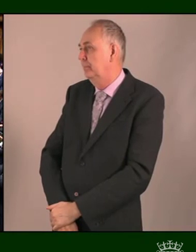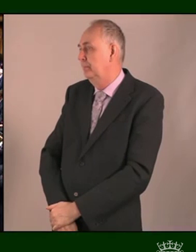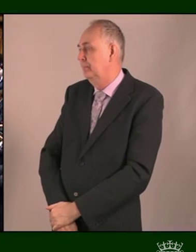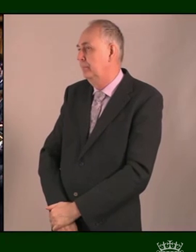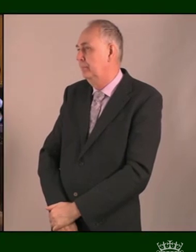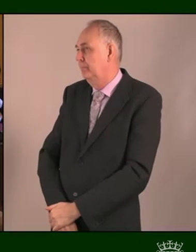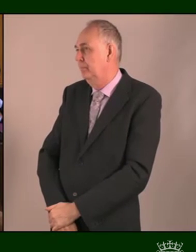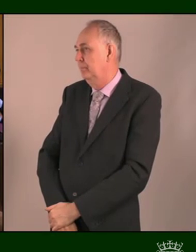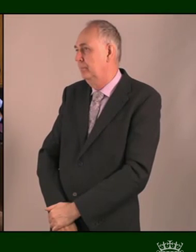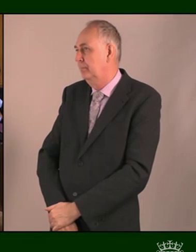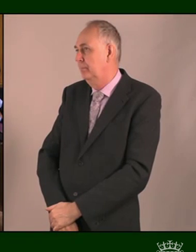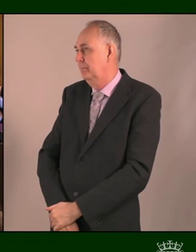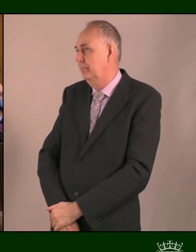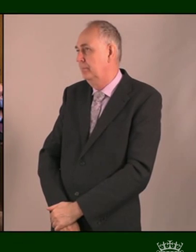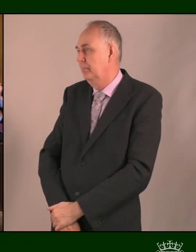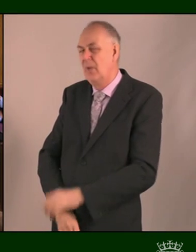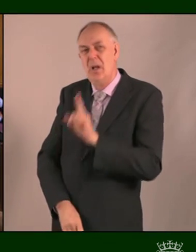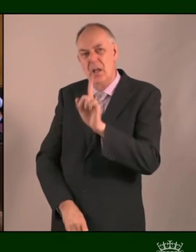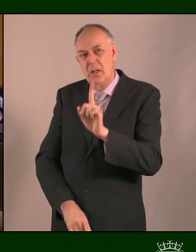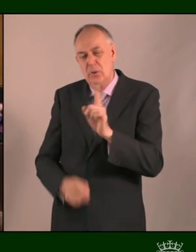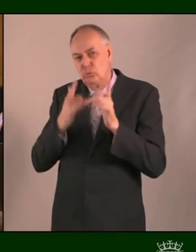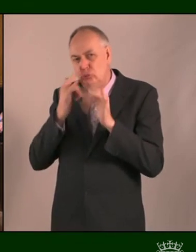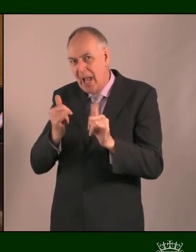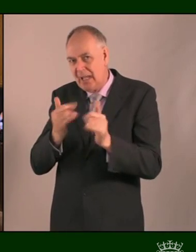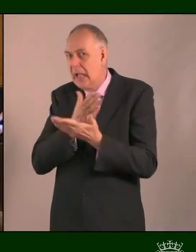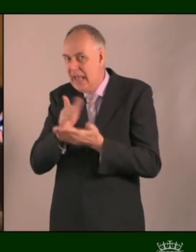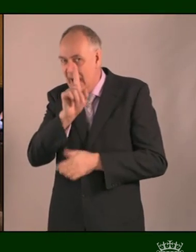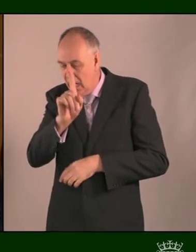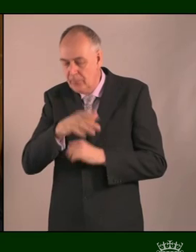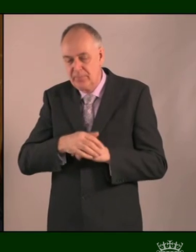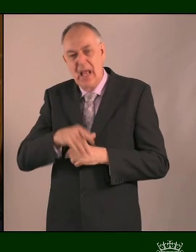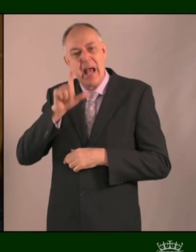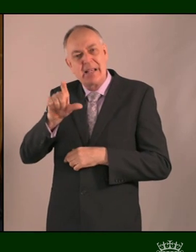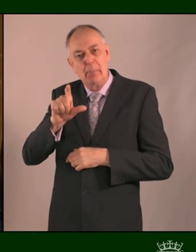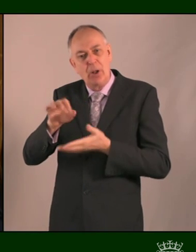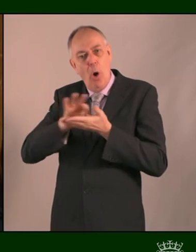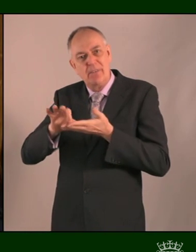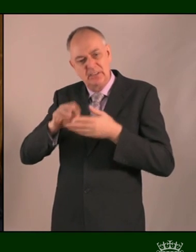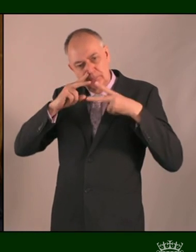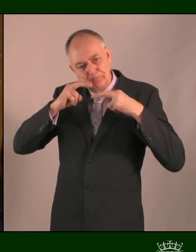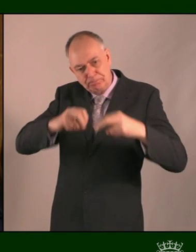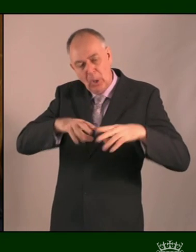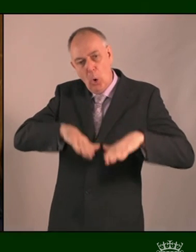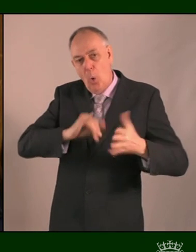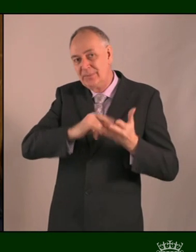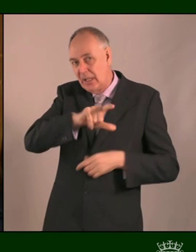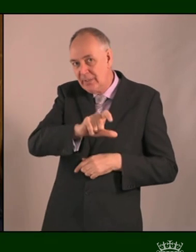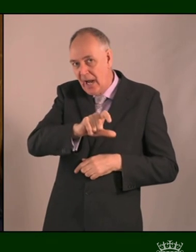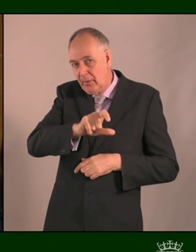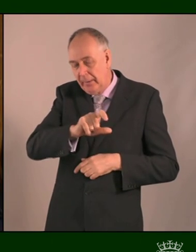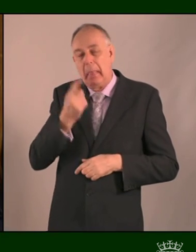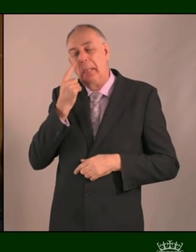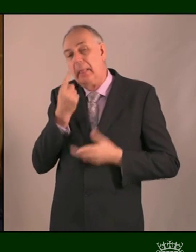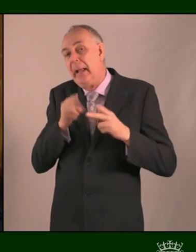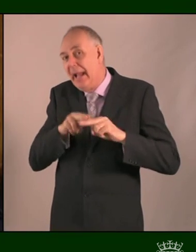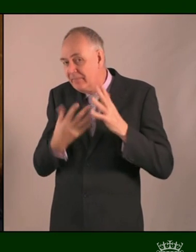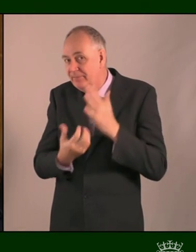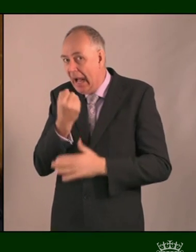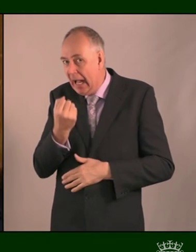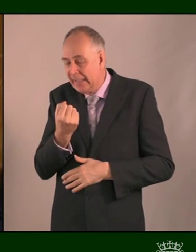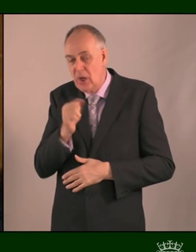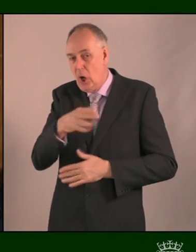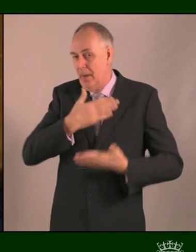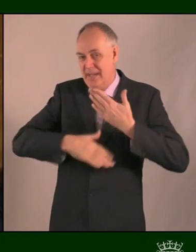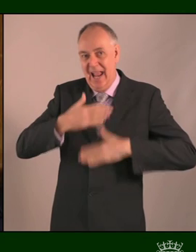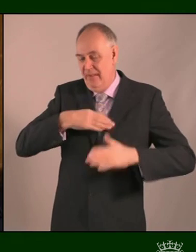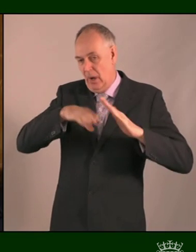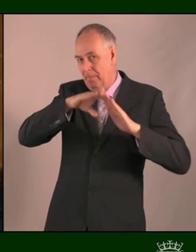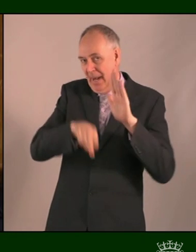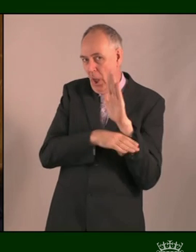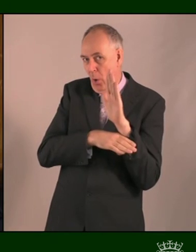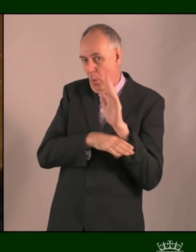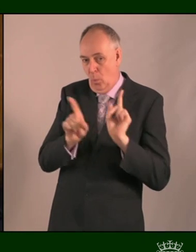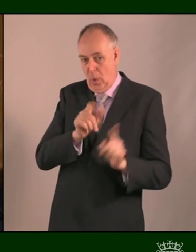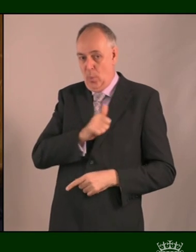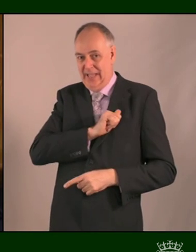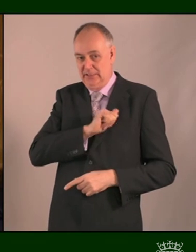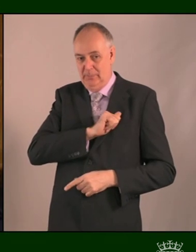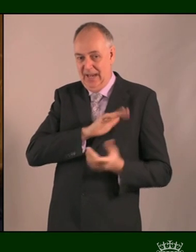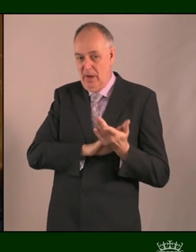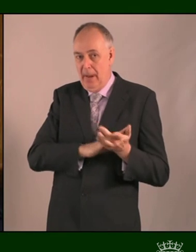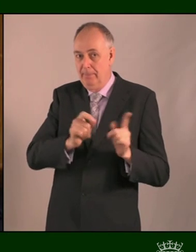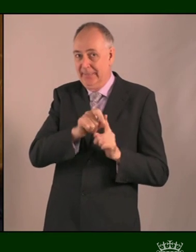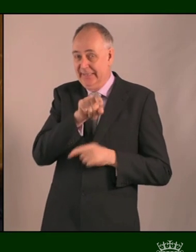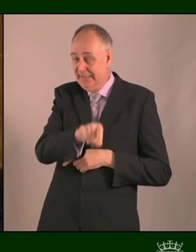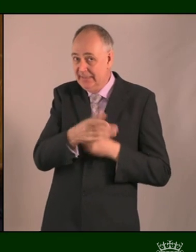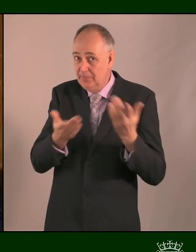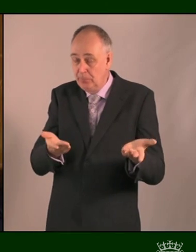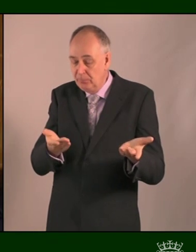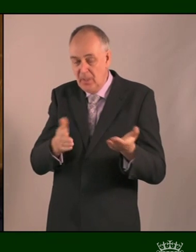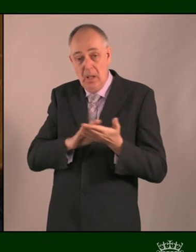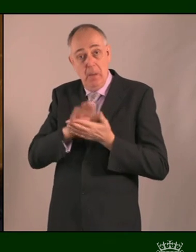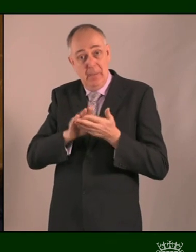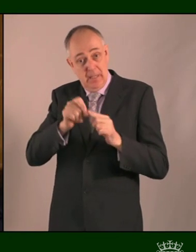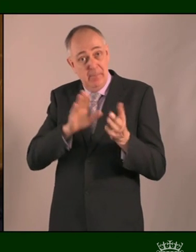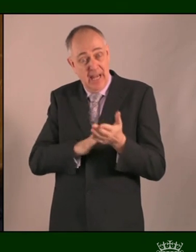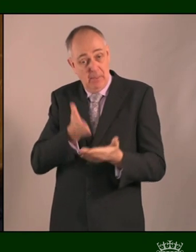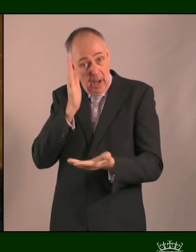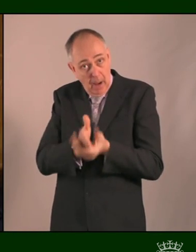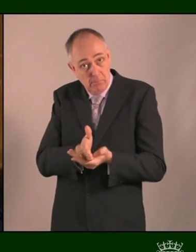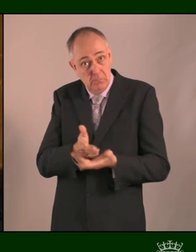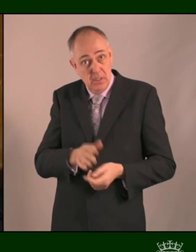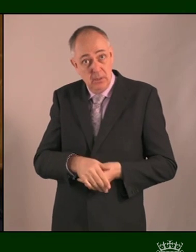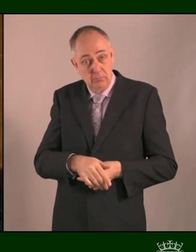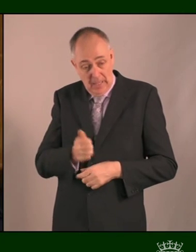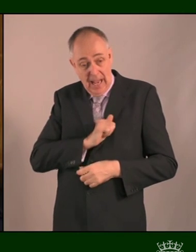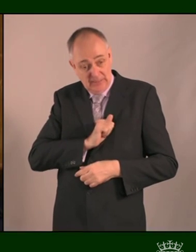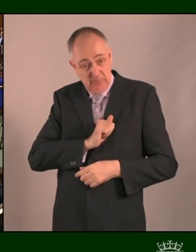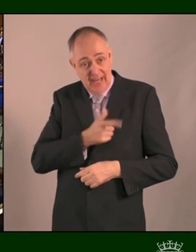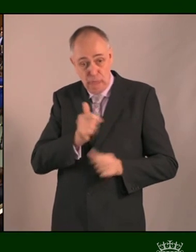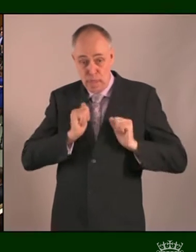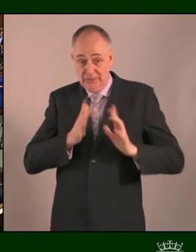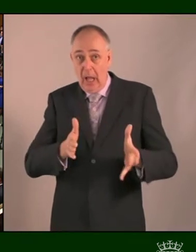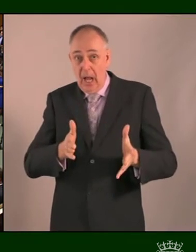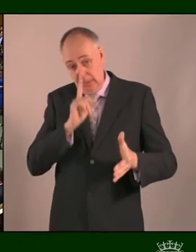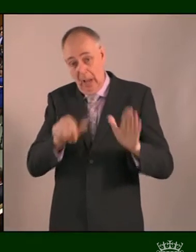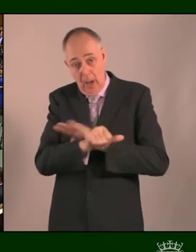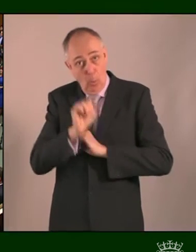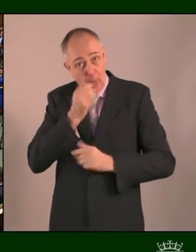For the purpose of clarity, if the Cabinet Office inquiry into allegations that the Home Secretary breached the ministerial code establishes that her conduct fell below the standard expected of a Minister in any way and on any occasion, can the Prime Minister confirm that she will be expected to resign or be removed from office?